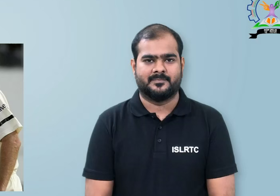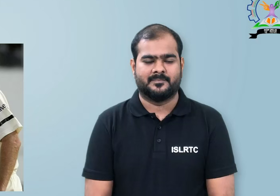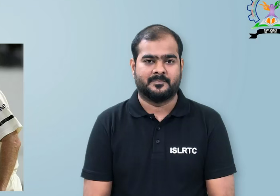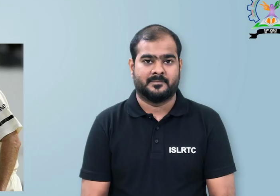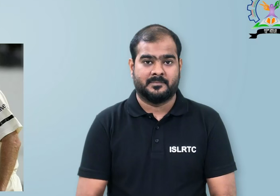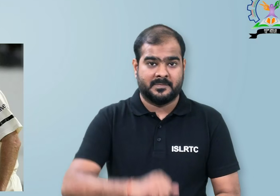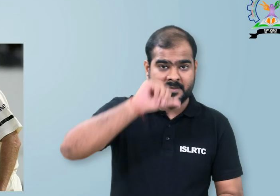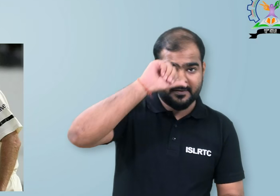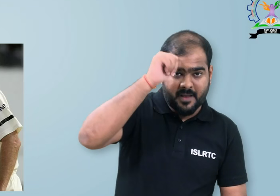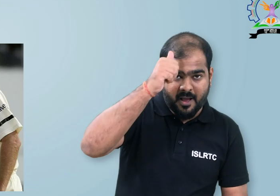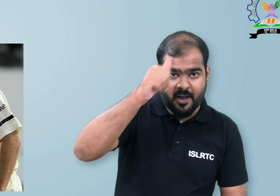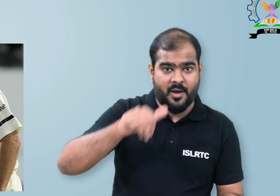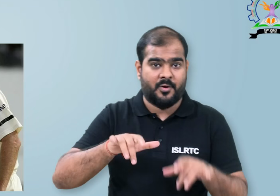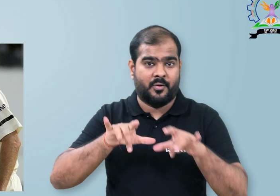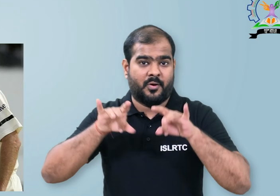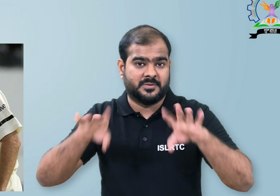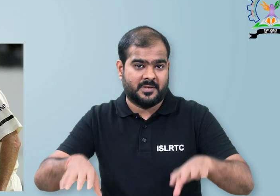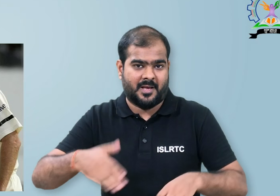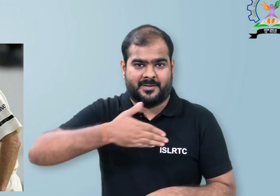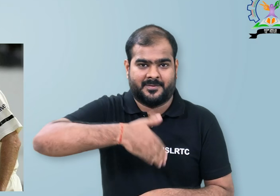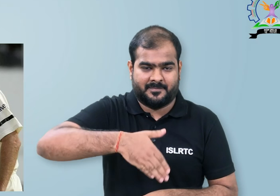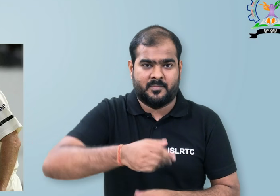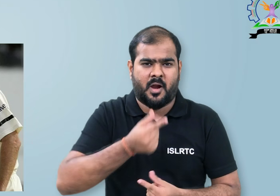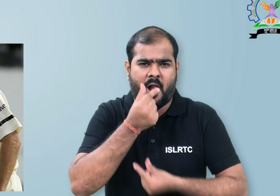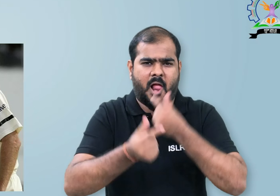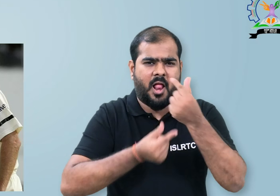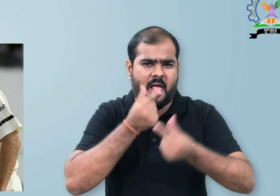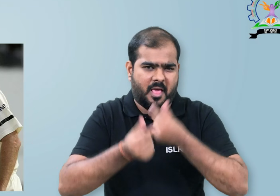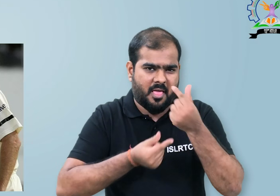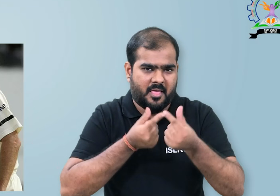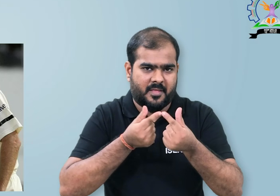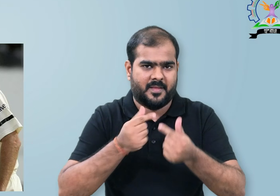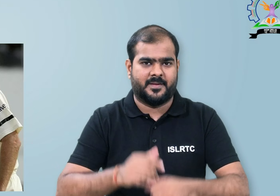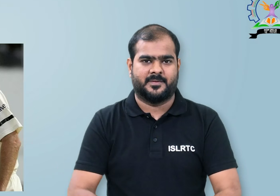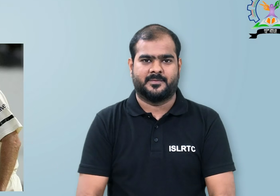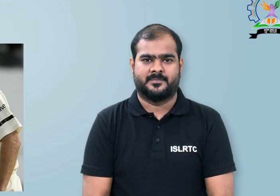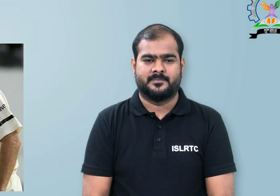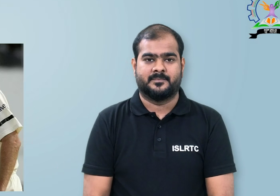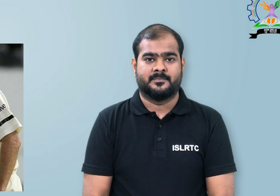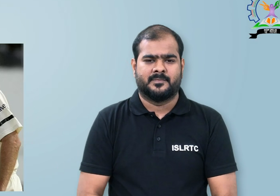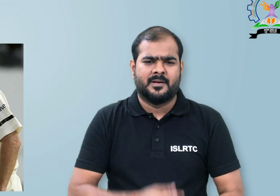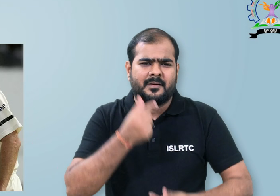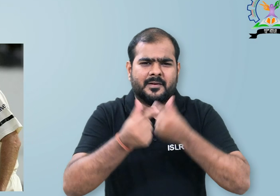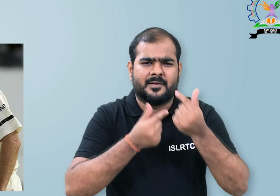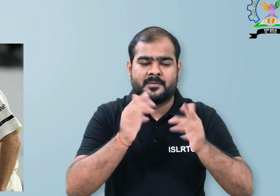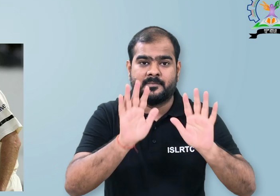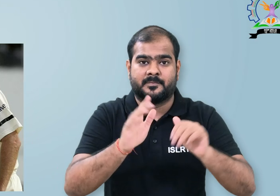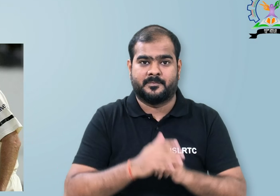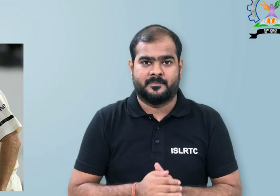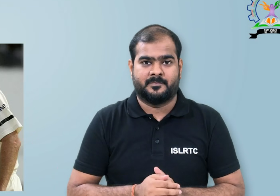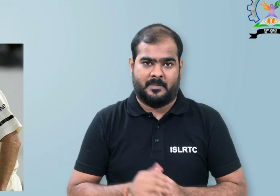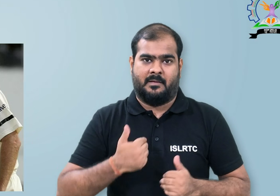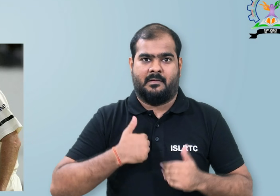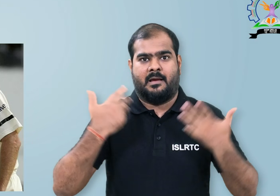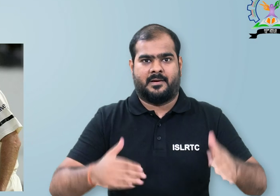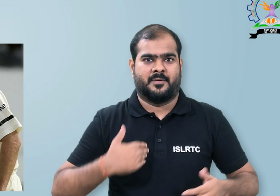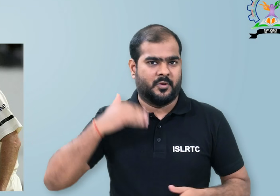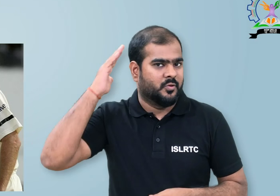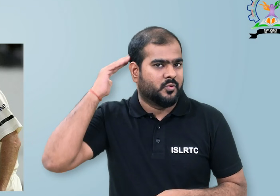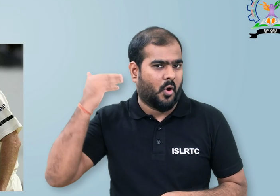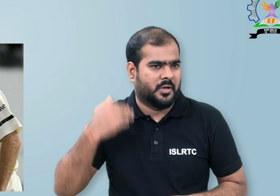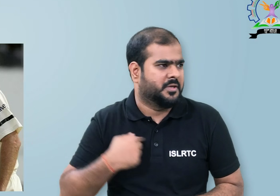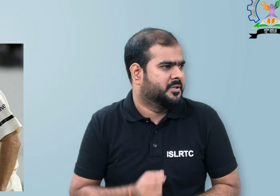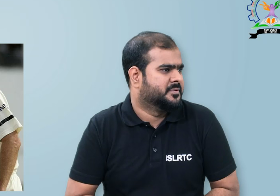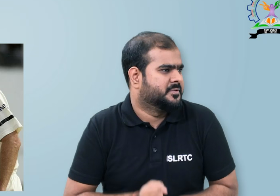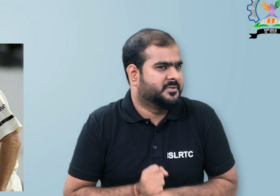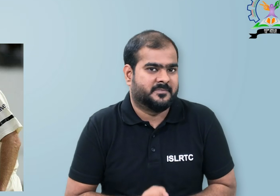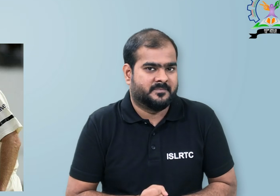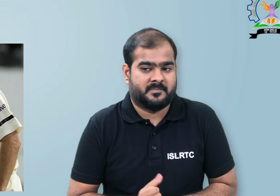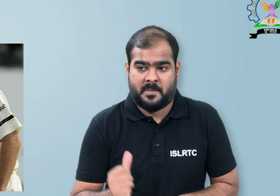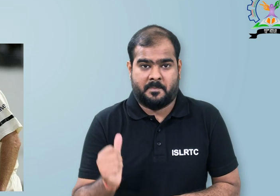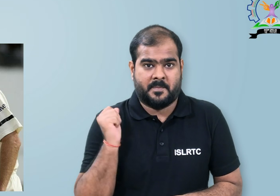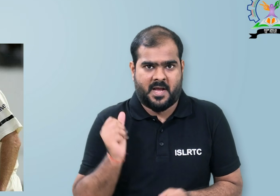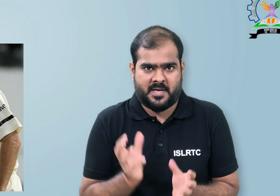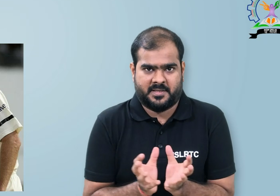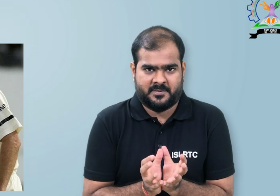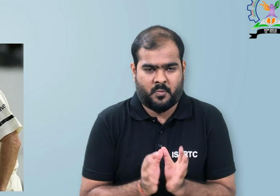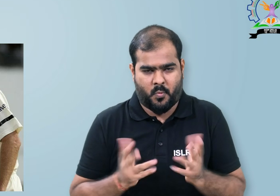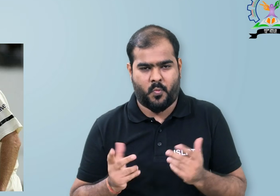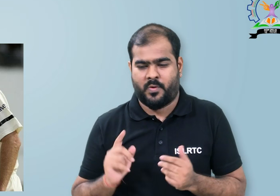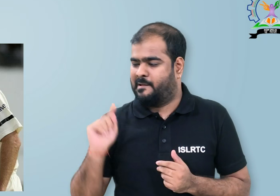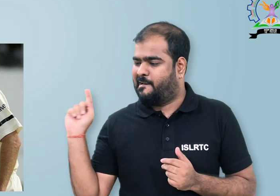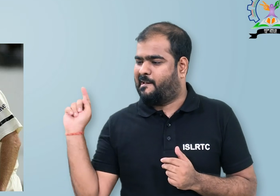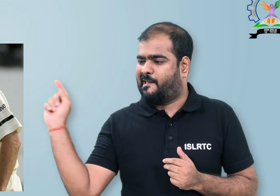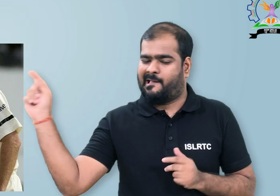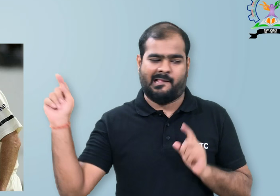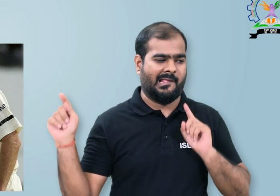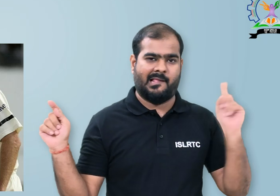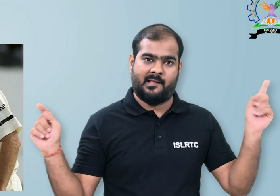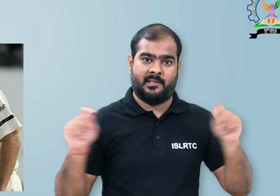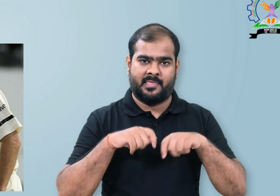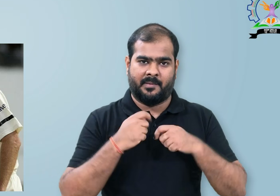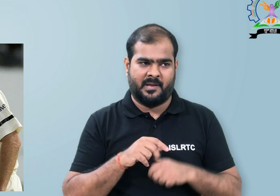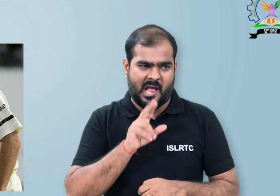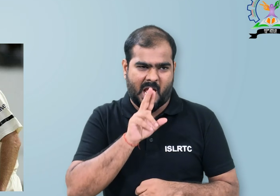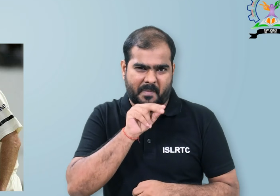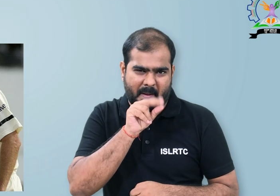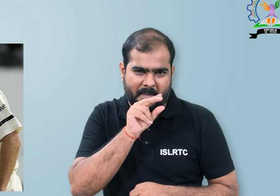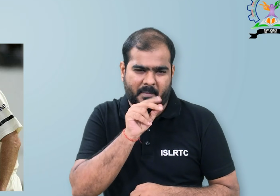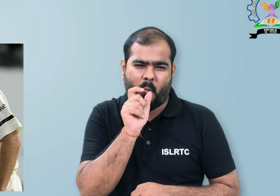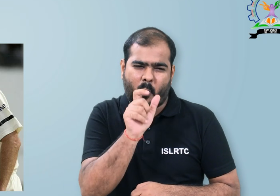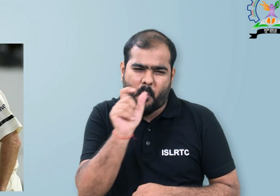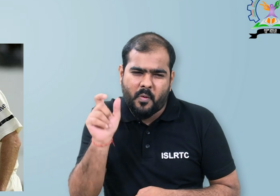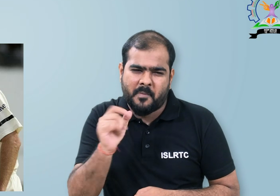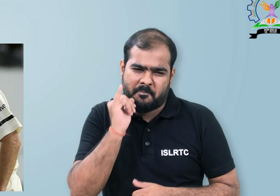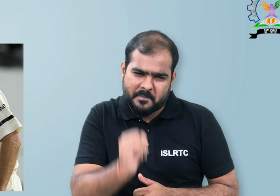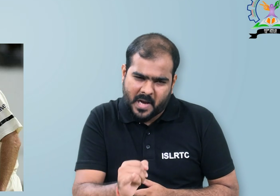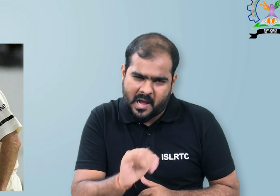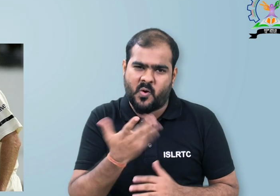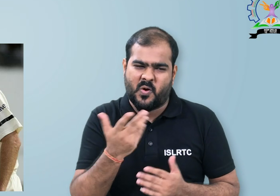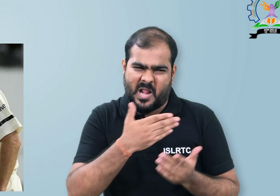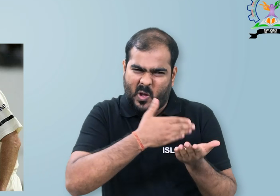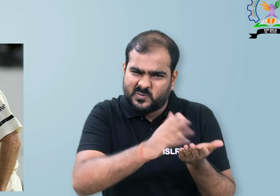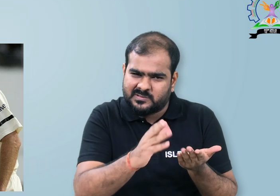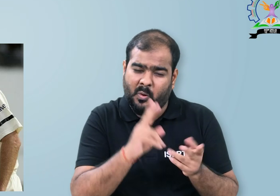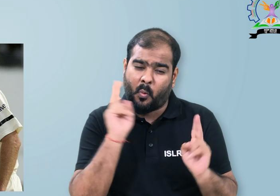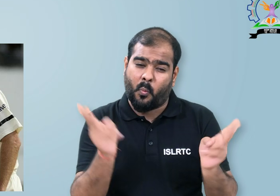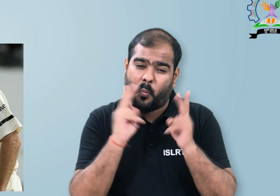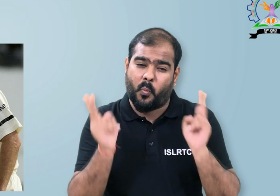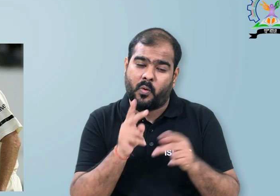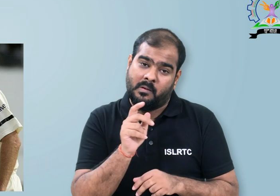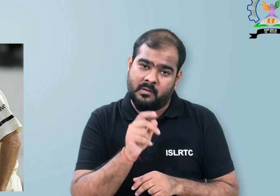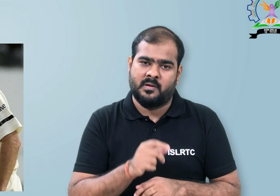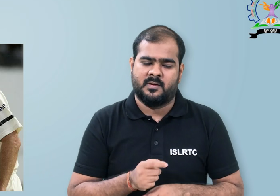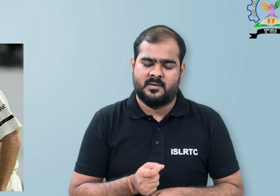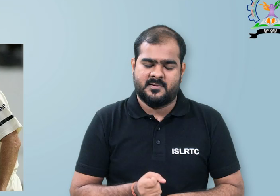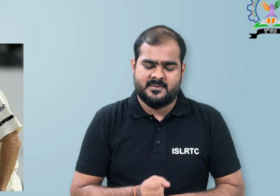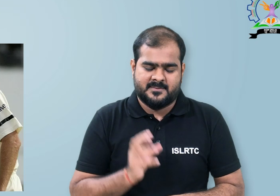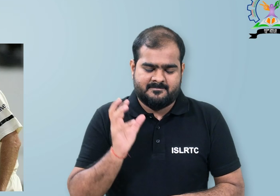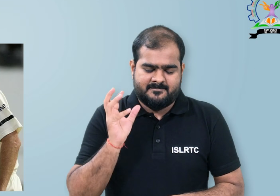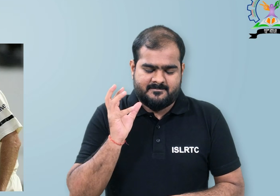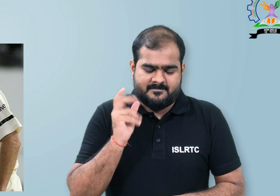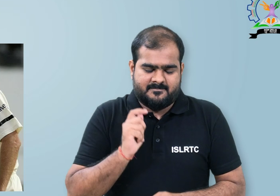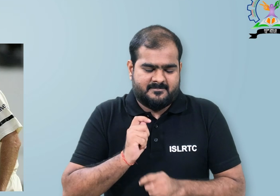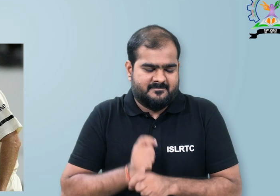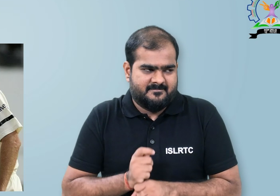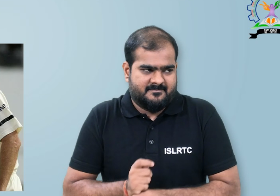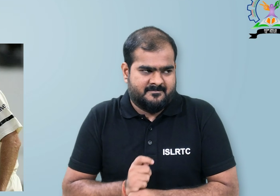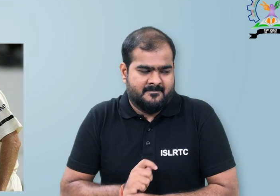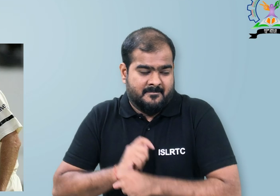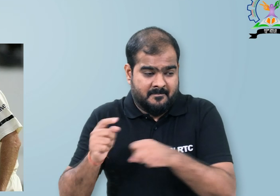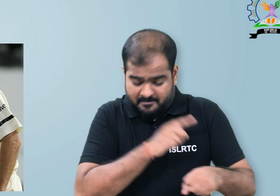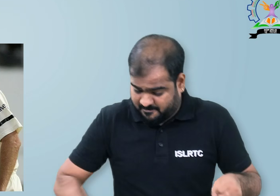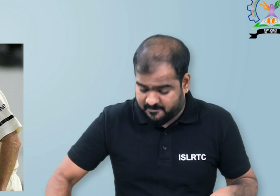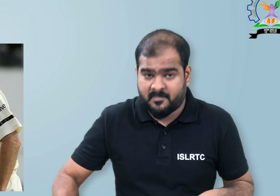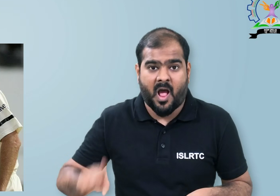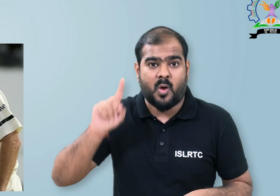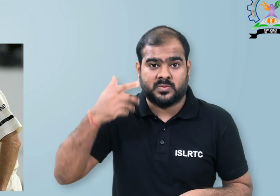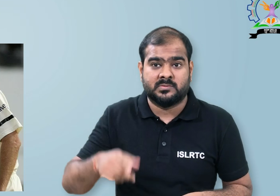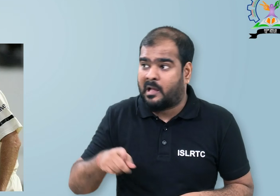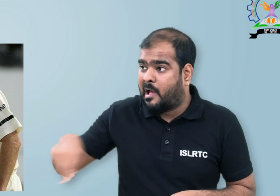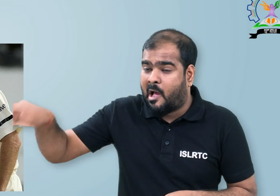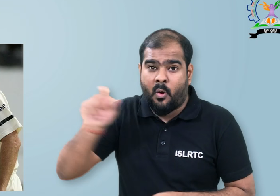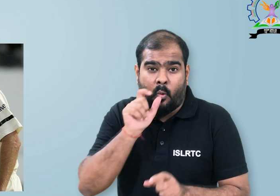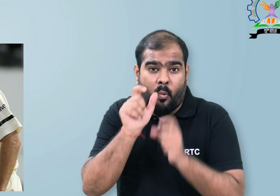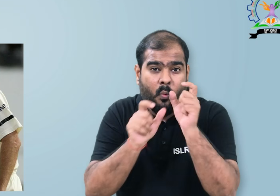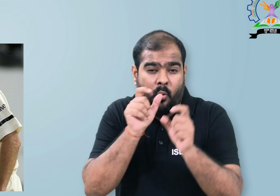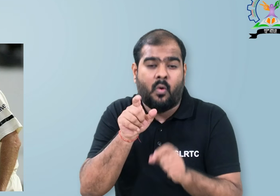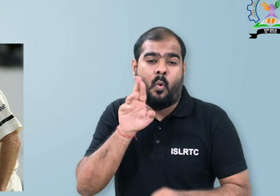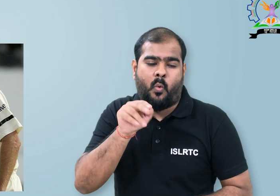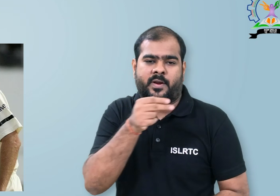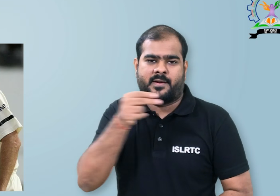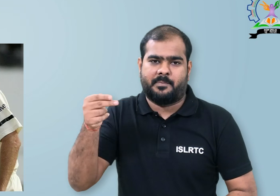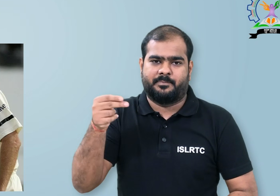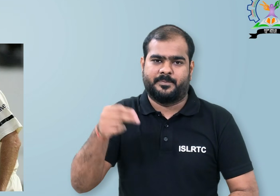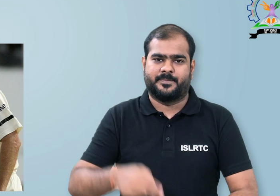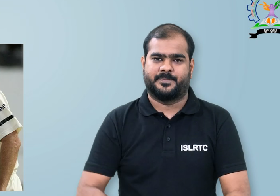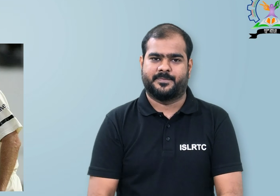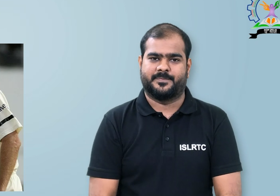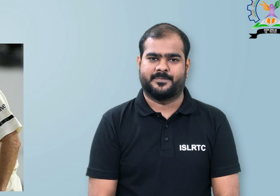Sledging The act of making rude comments about the batsaman or runner by the bowling team to instigate them to play wrong and possibly get out.